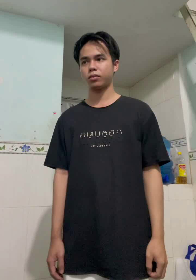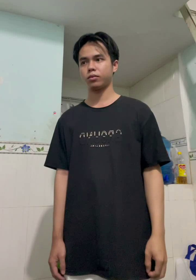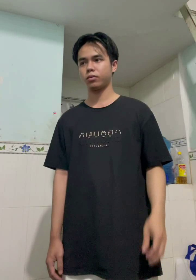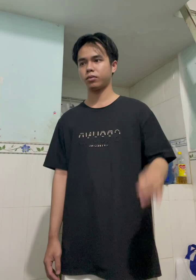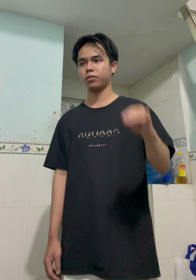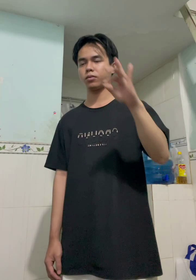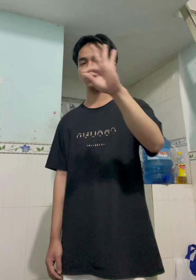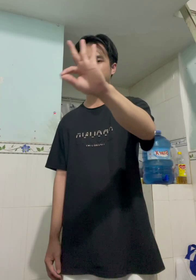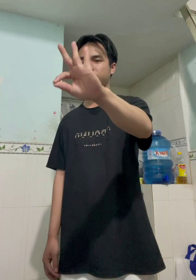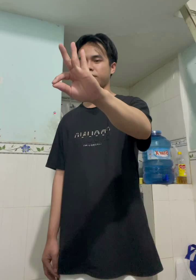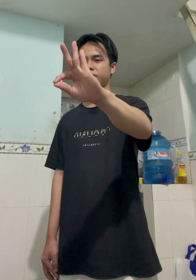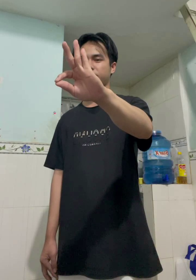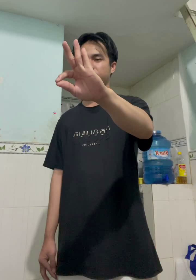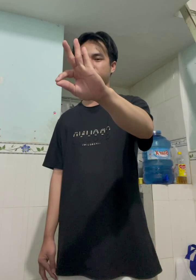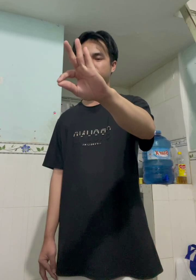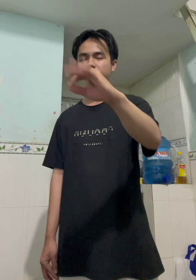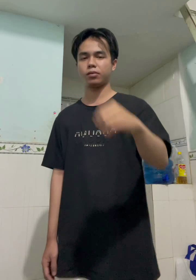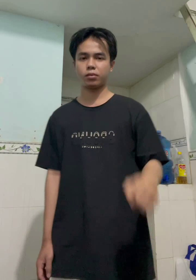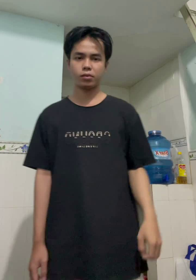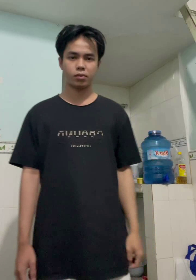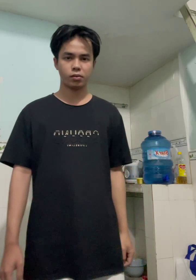t